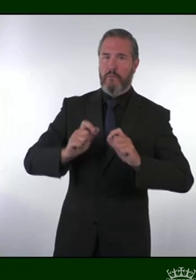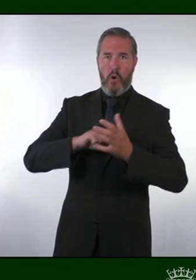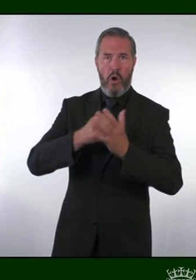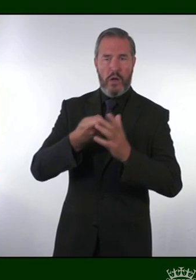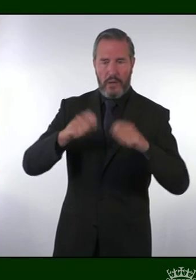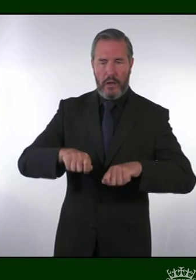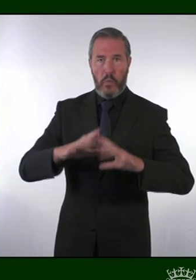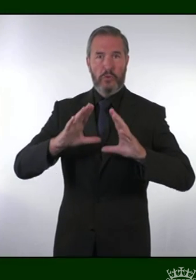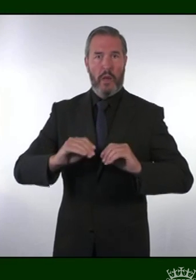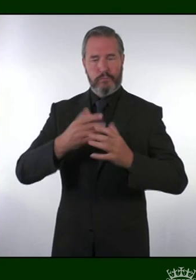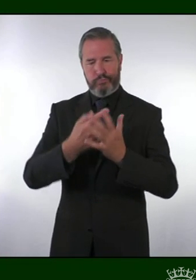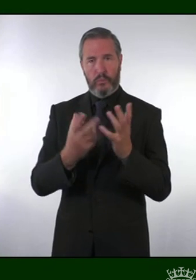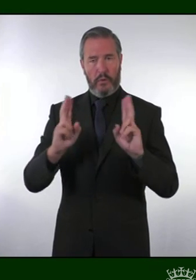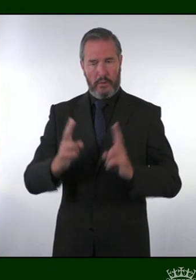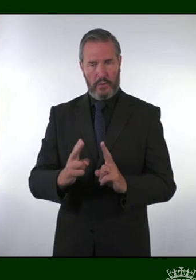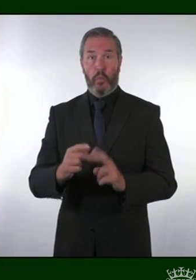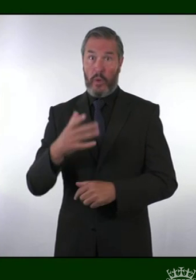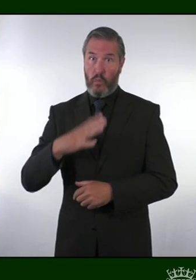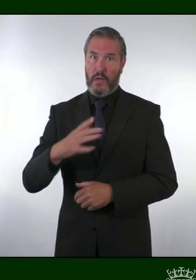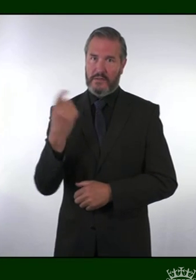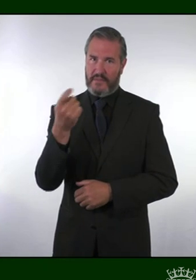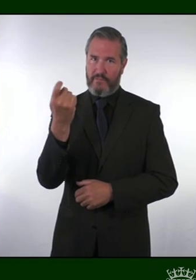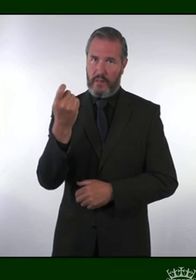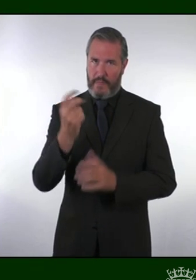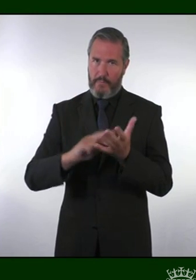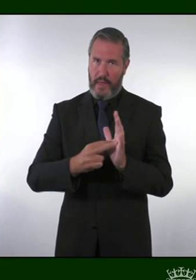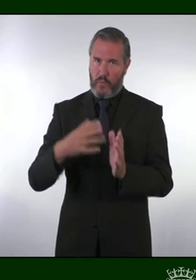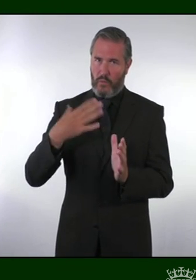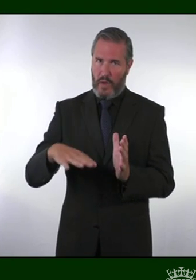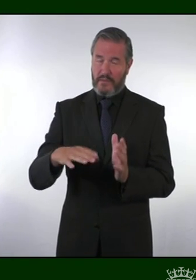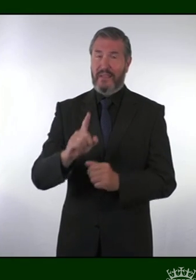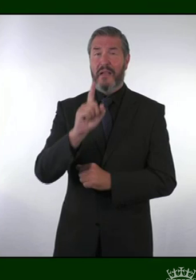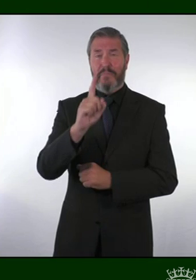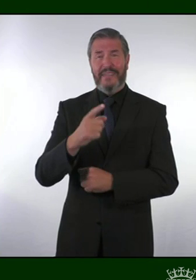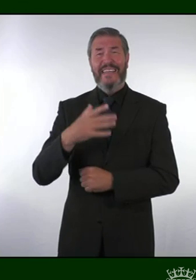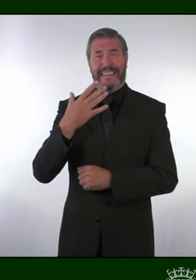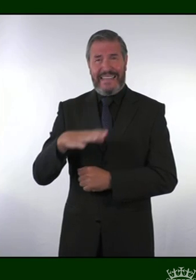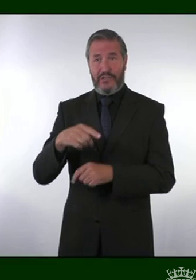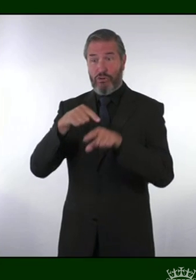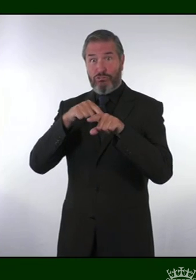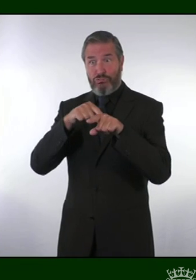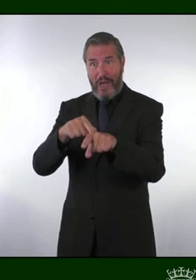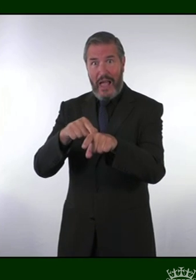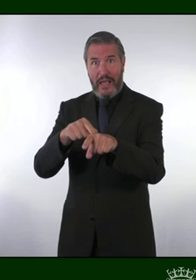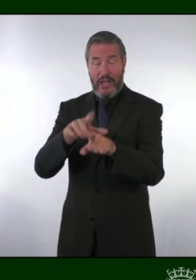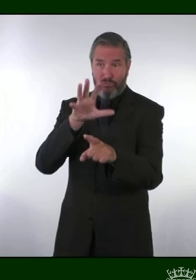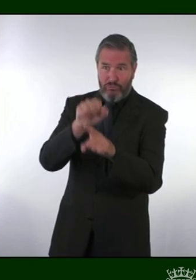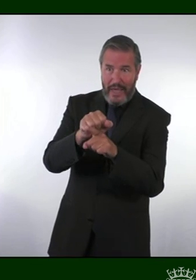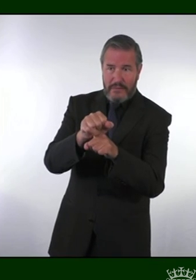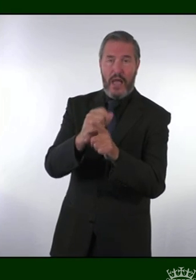If that plan is to work—and we want it to work—we need an effective track, trace and isolate system.